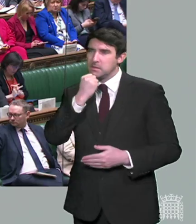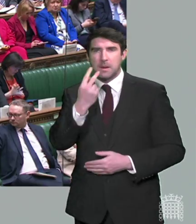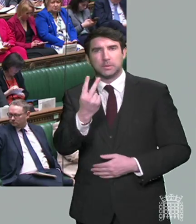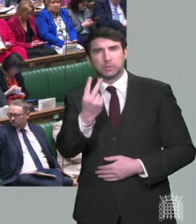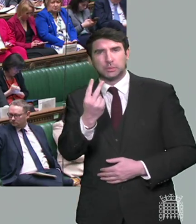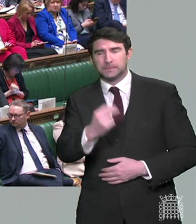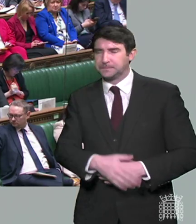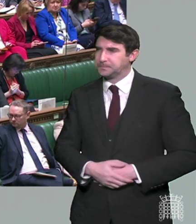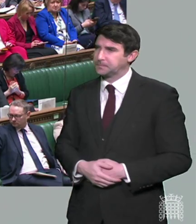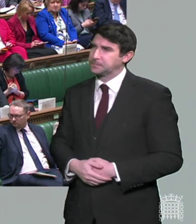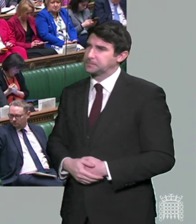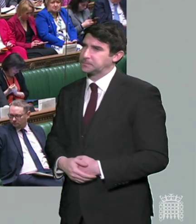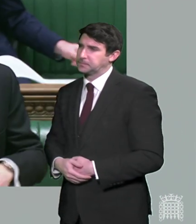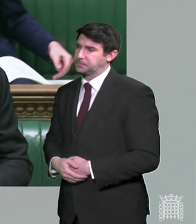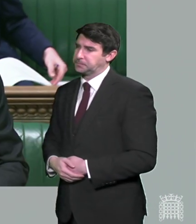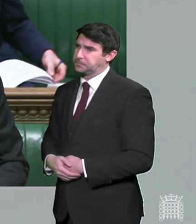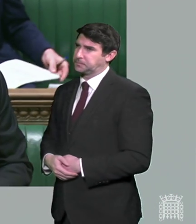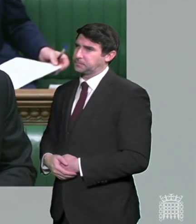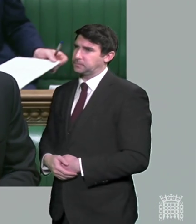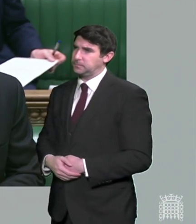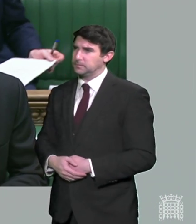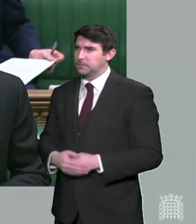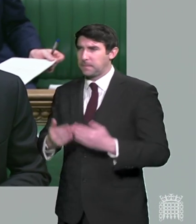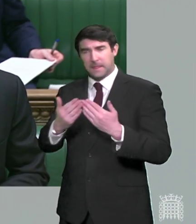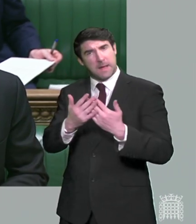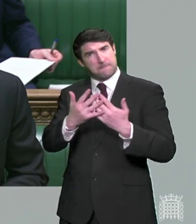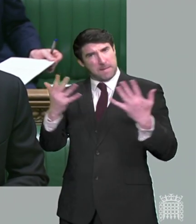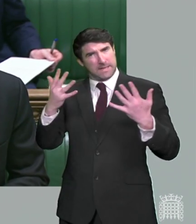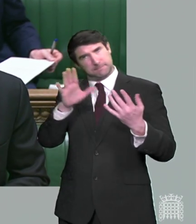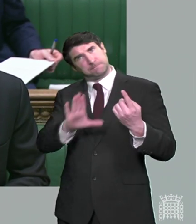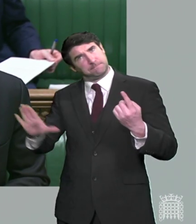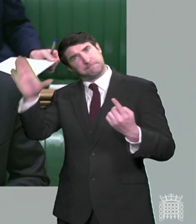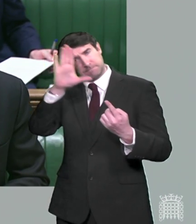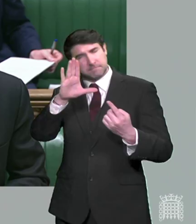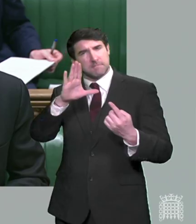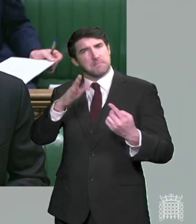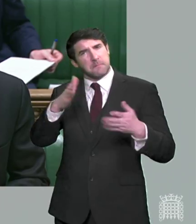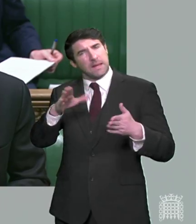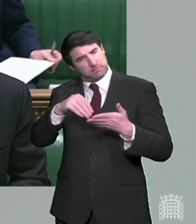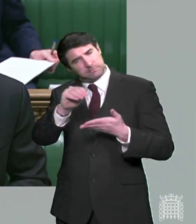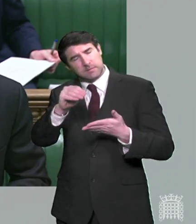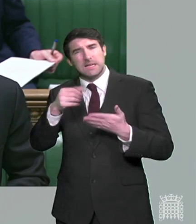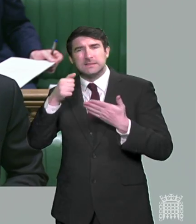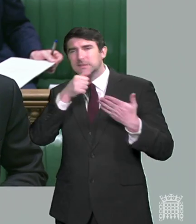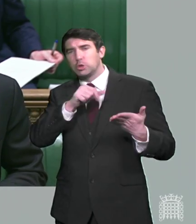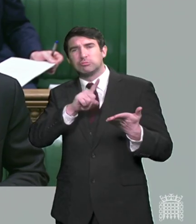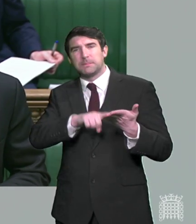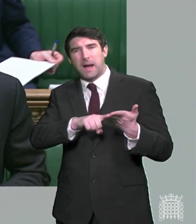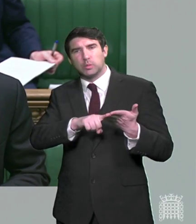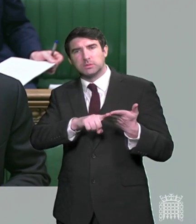Many households have already received a £600 payment to support energy bills, with the roll-out of those payments continuing.